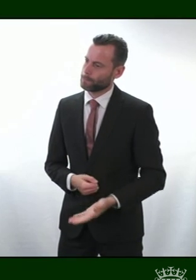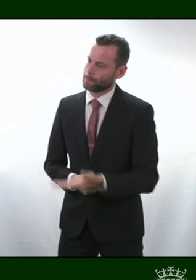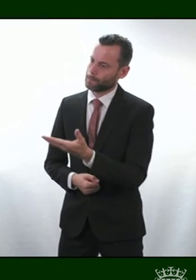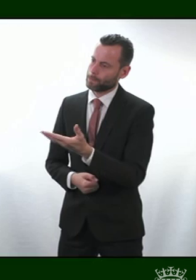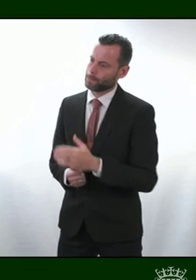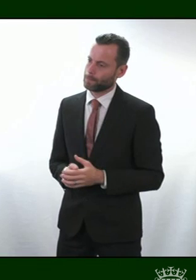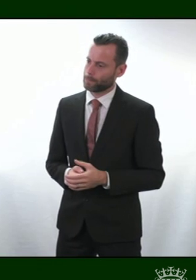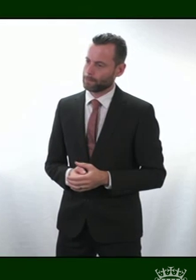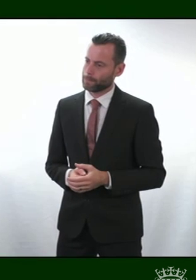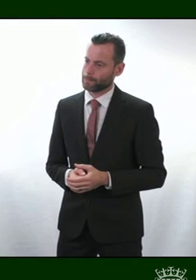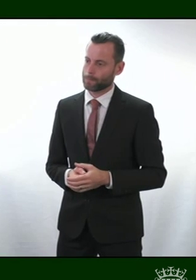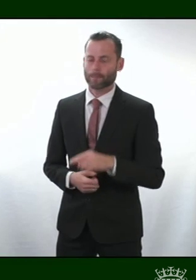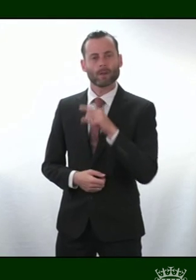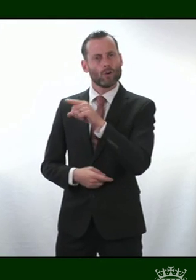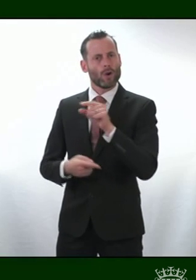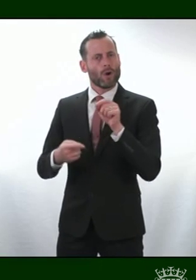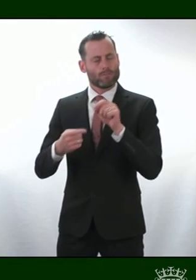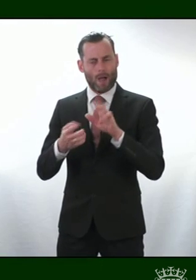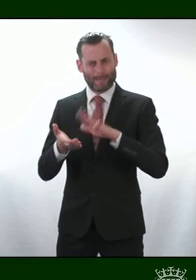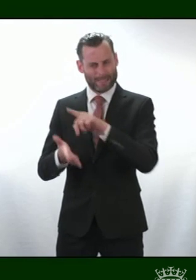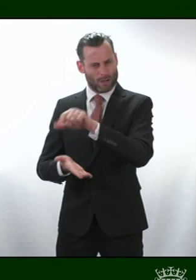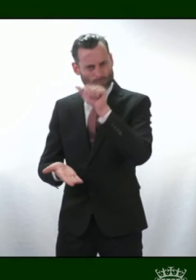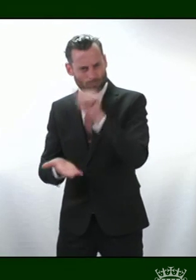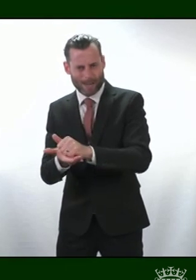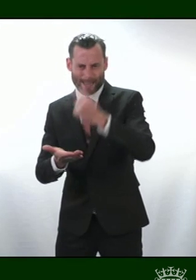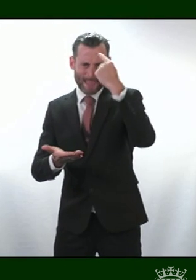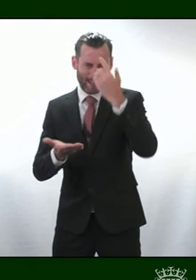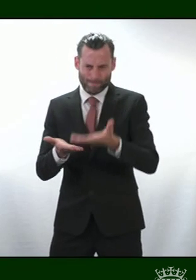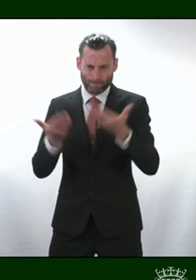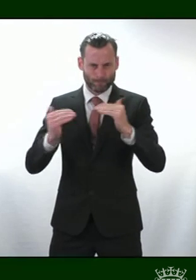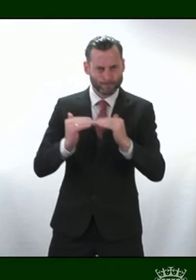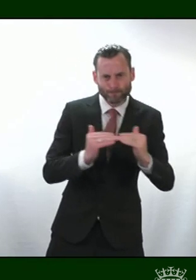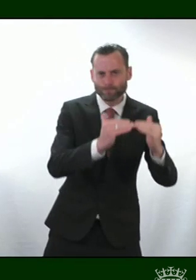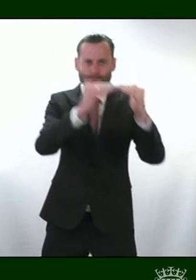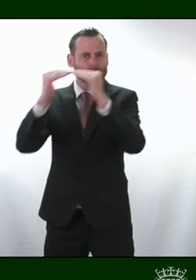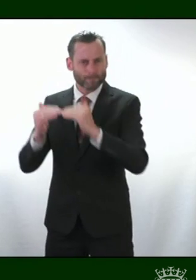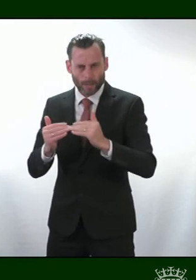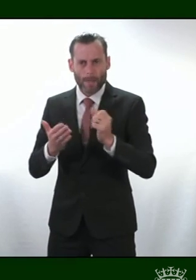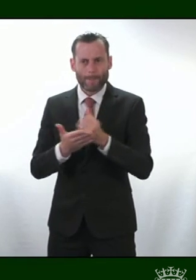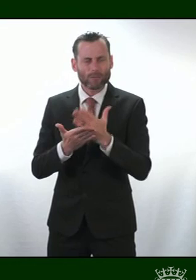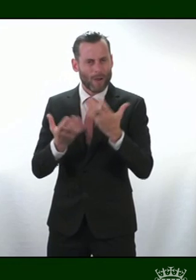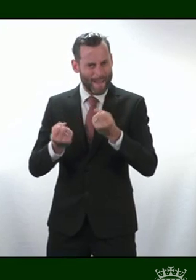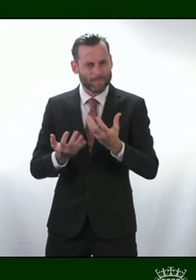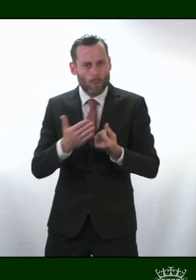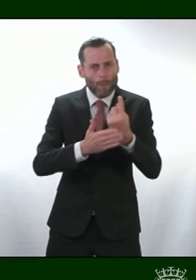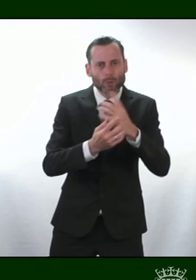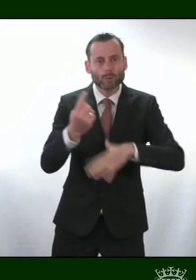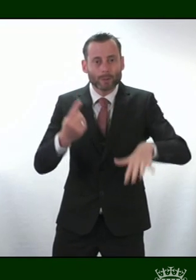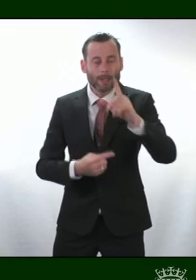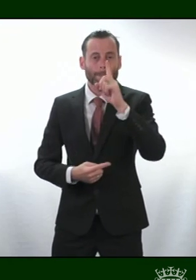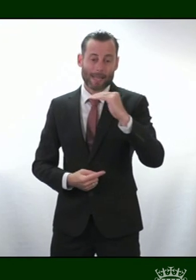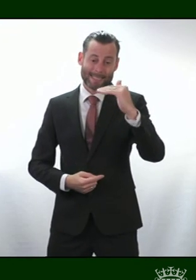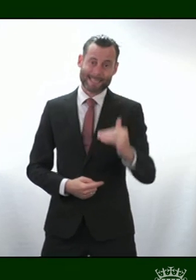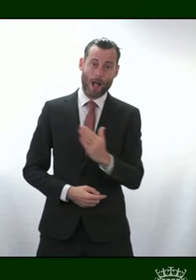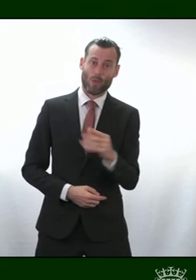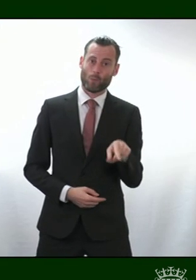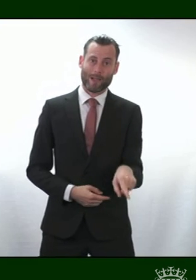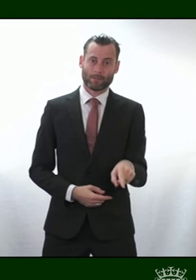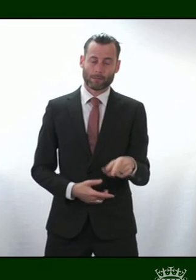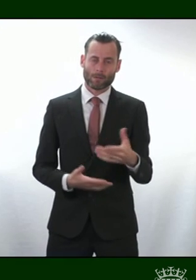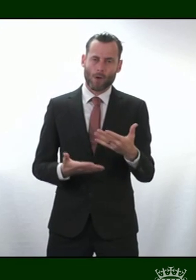The Prime Minister is rightly levelling up across the country, giving that issue both barrels, but I know that the south-west has often been overlooked.